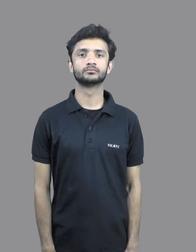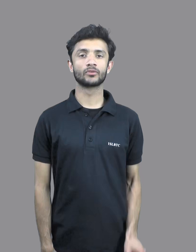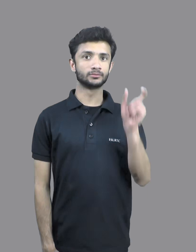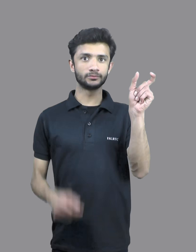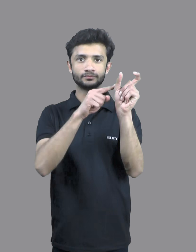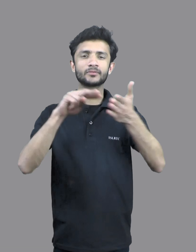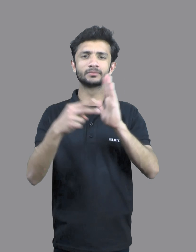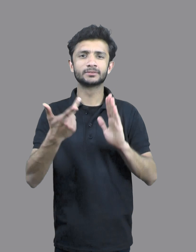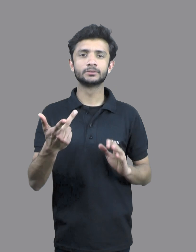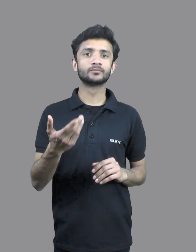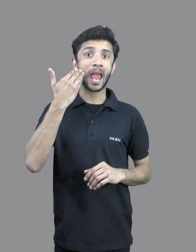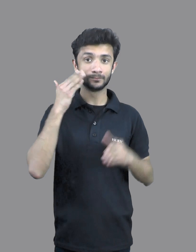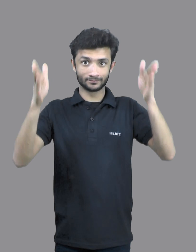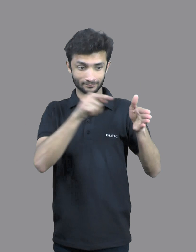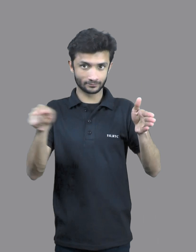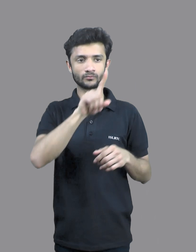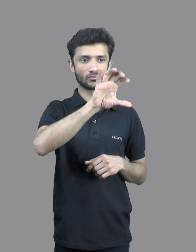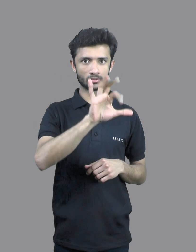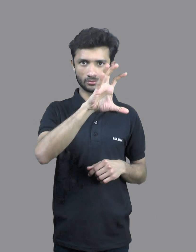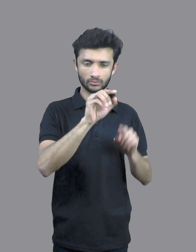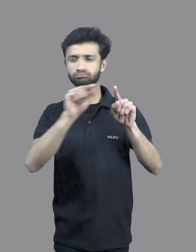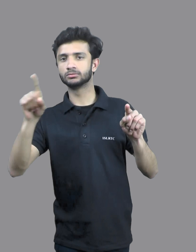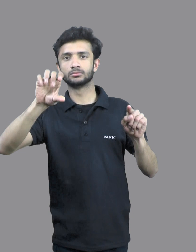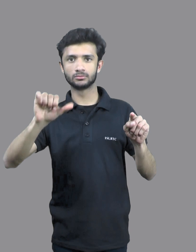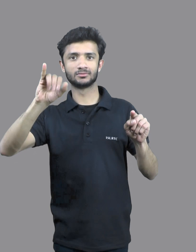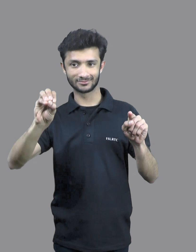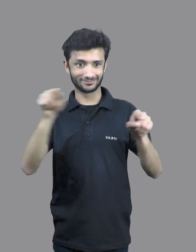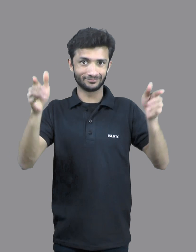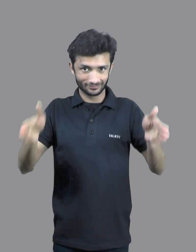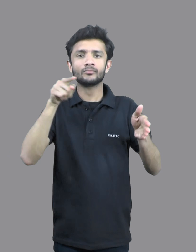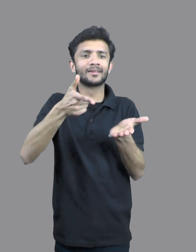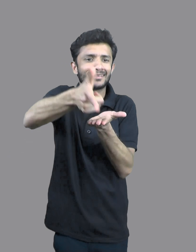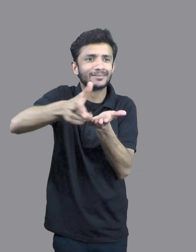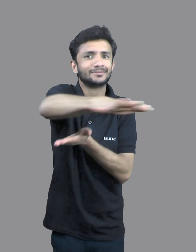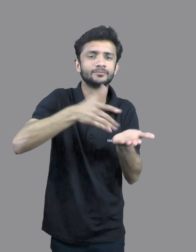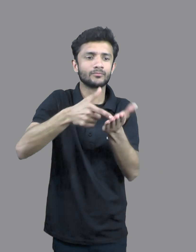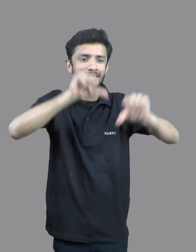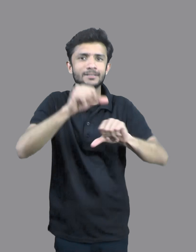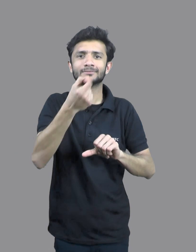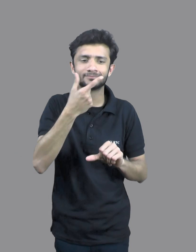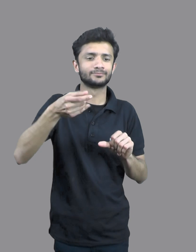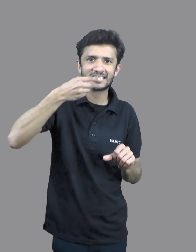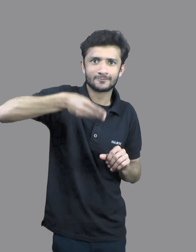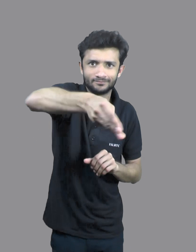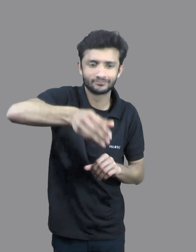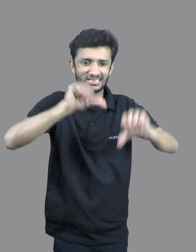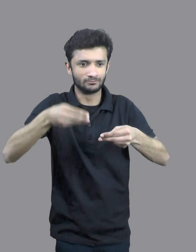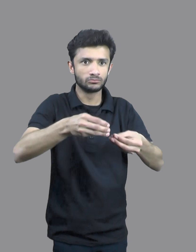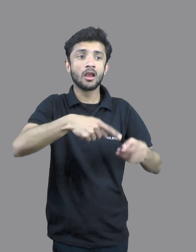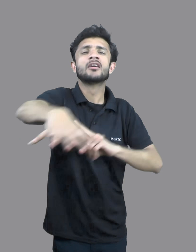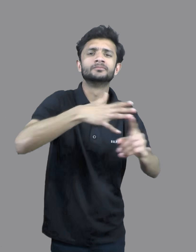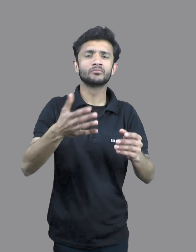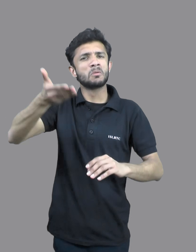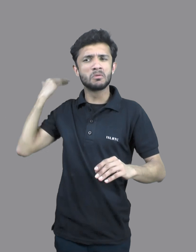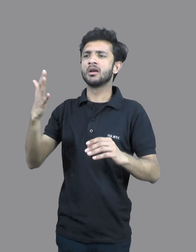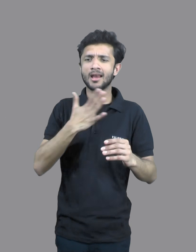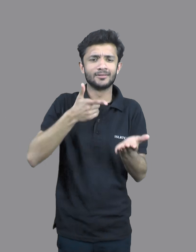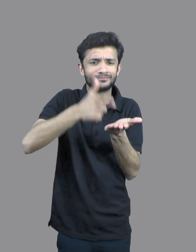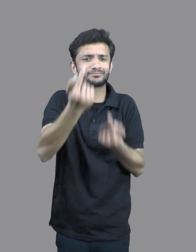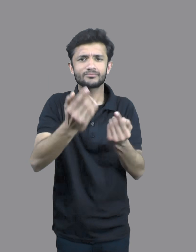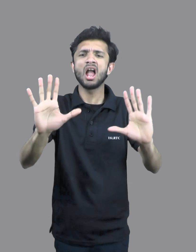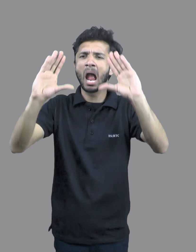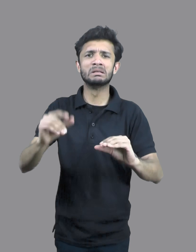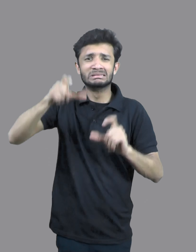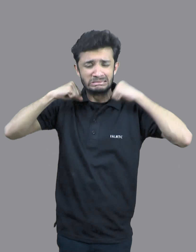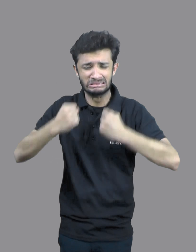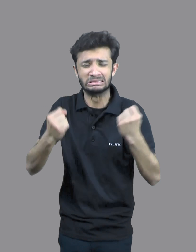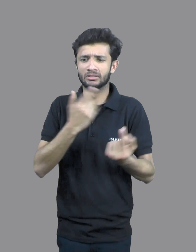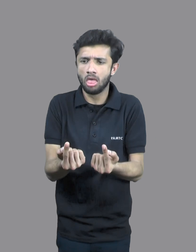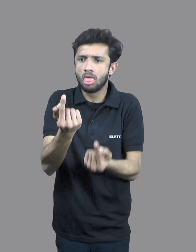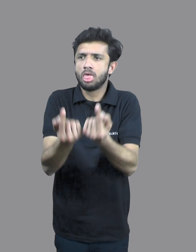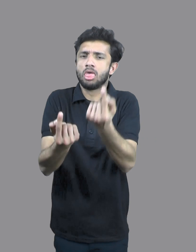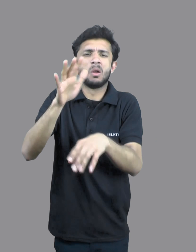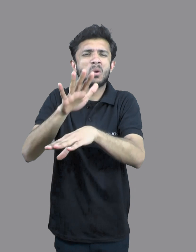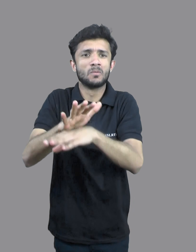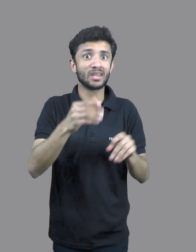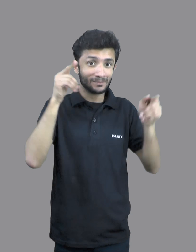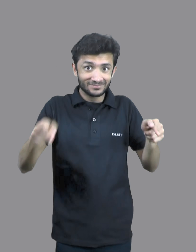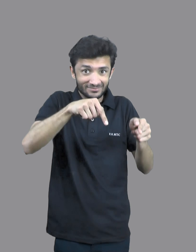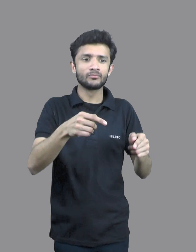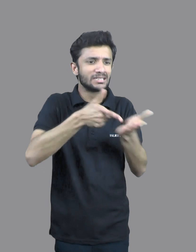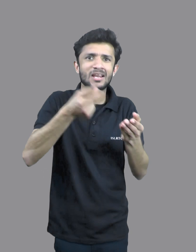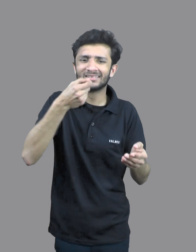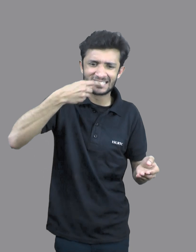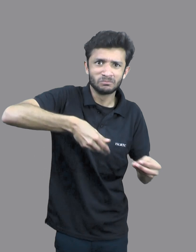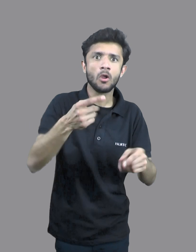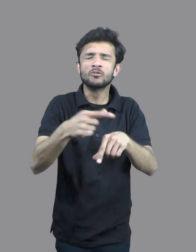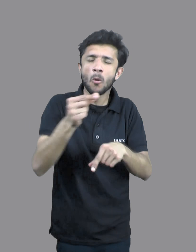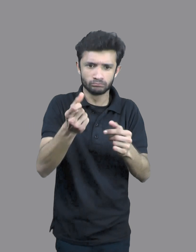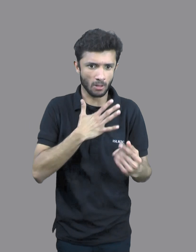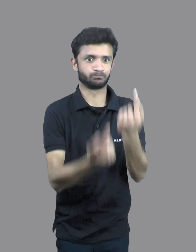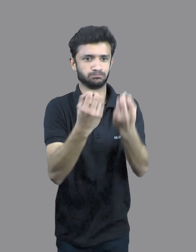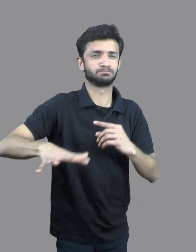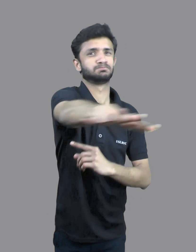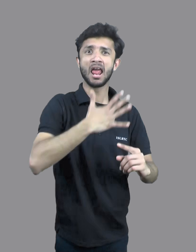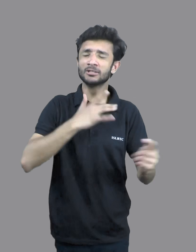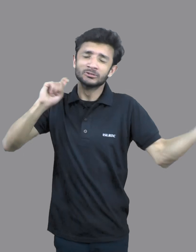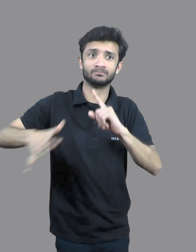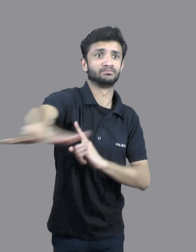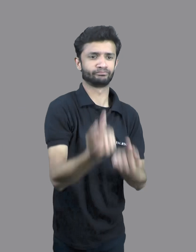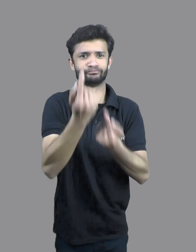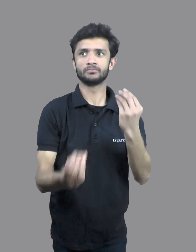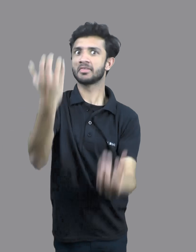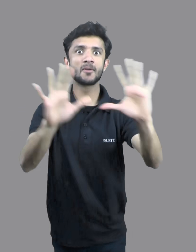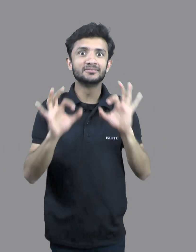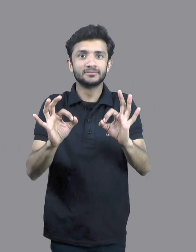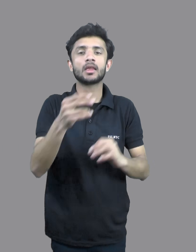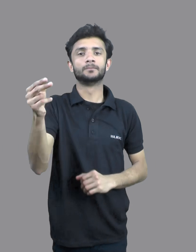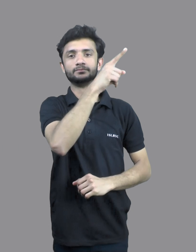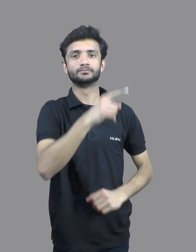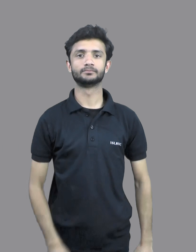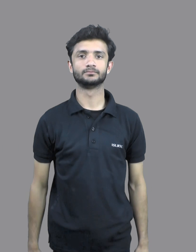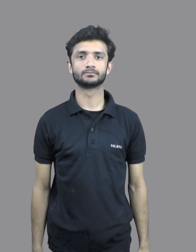Green Revolution